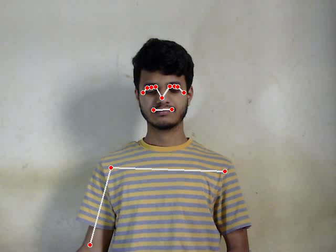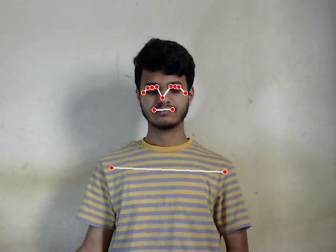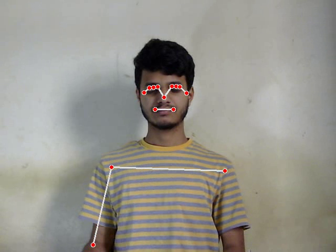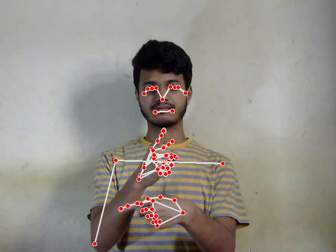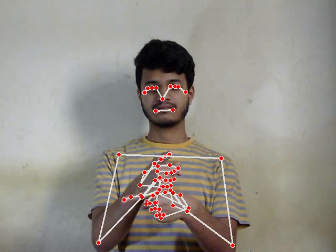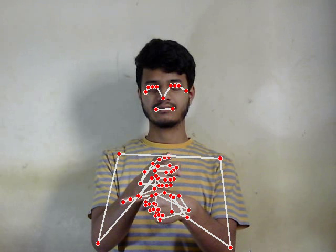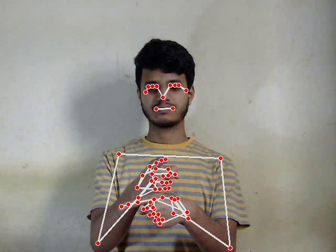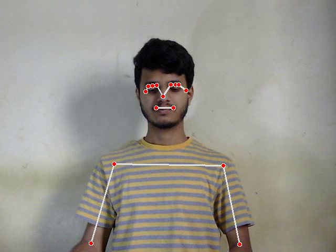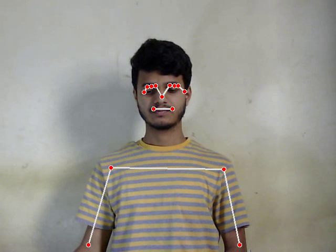right